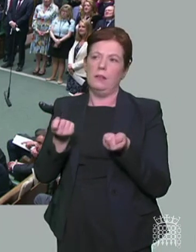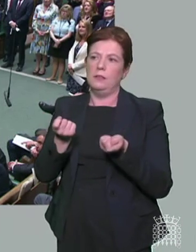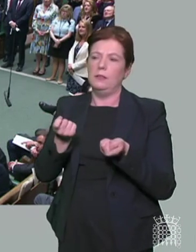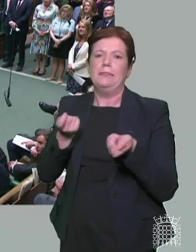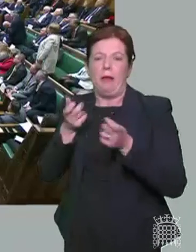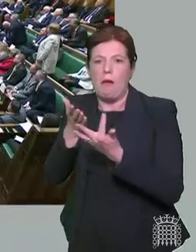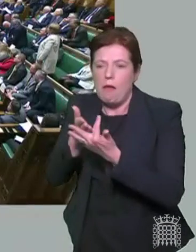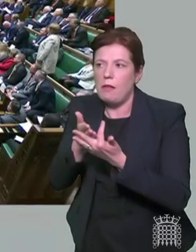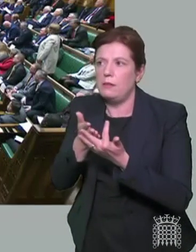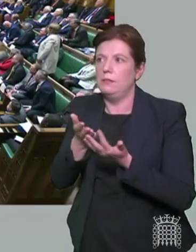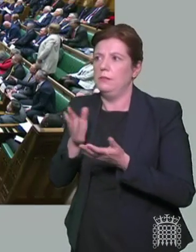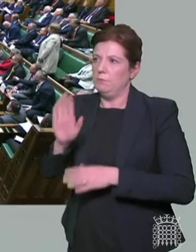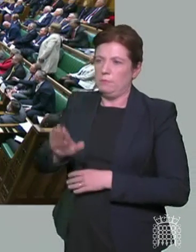Order. Prime Minister, sit down.